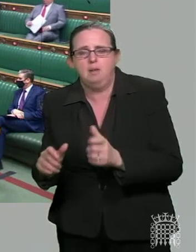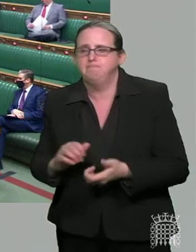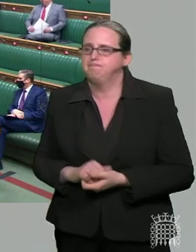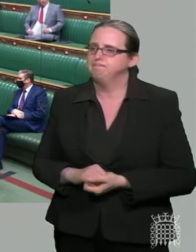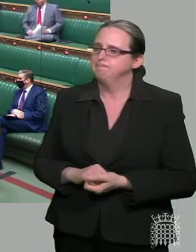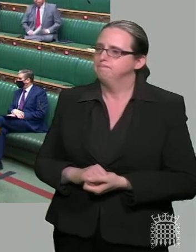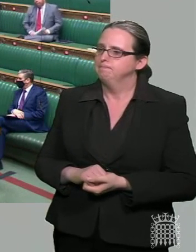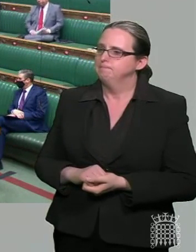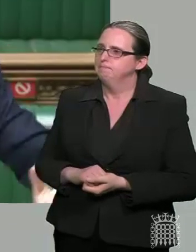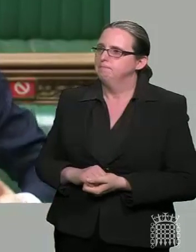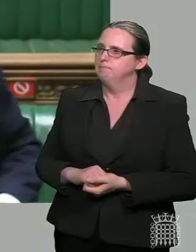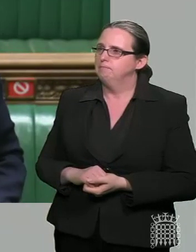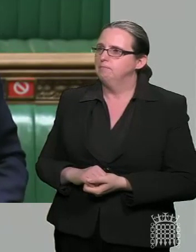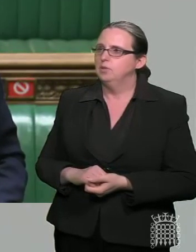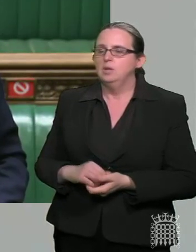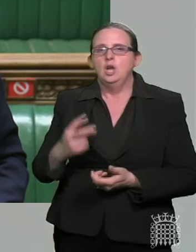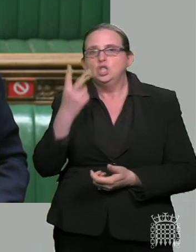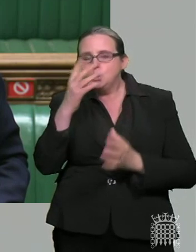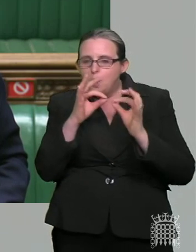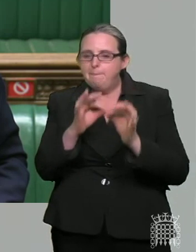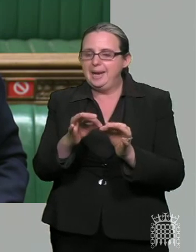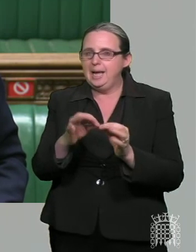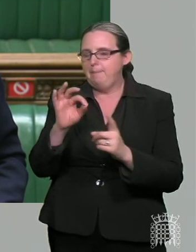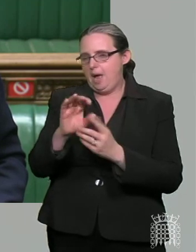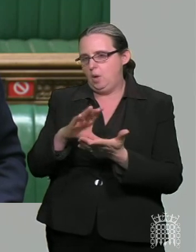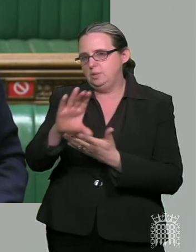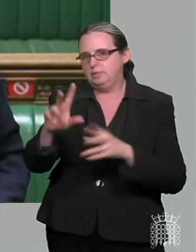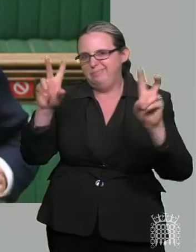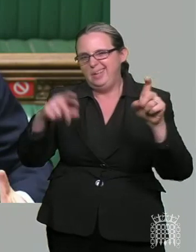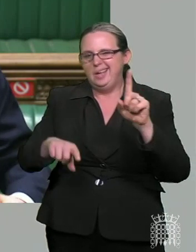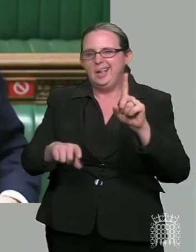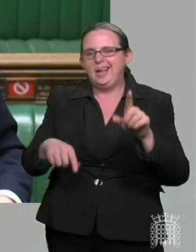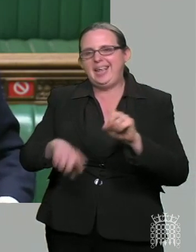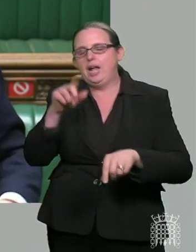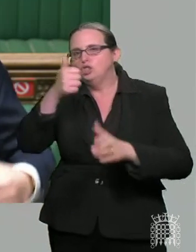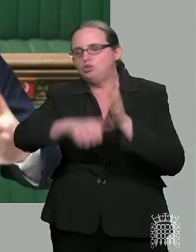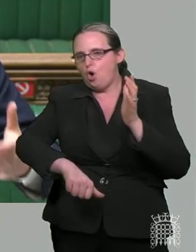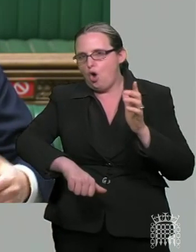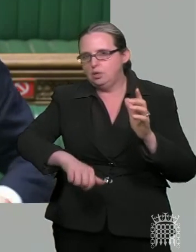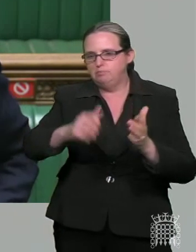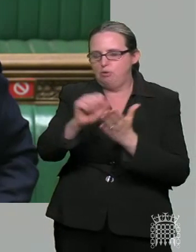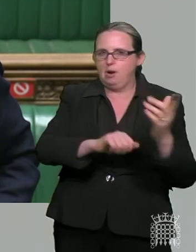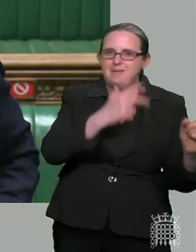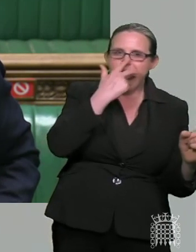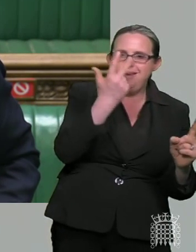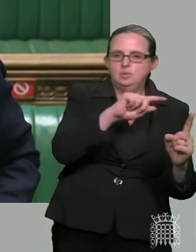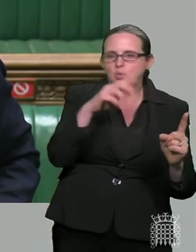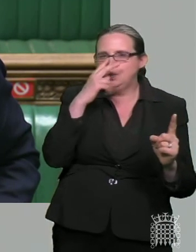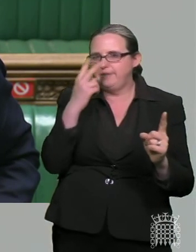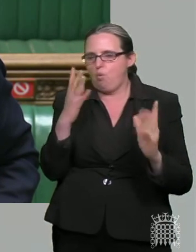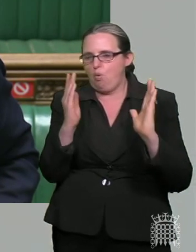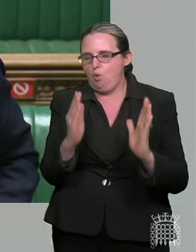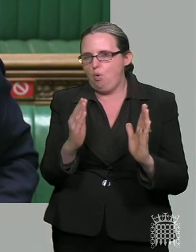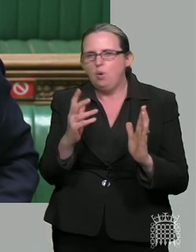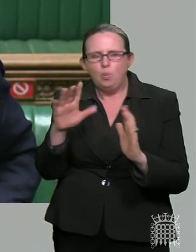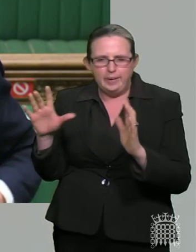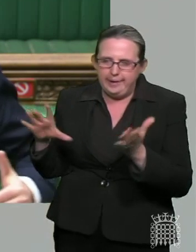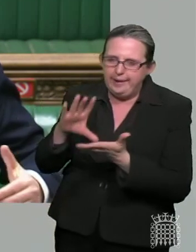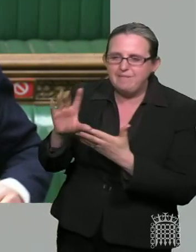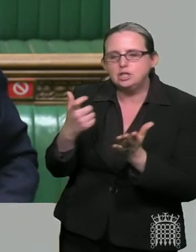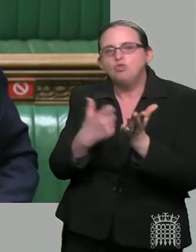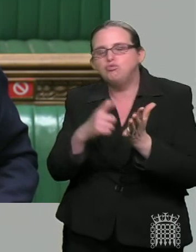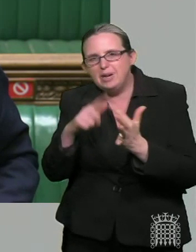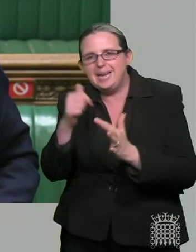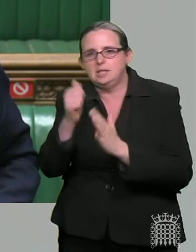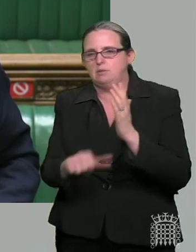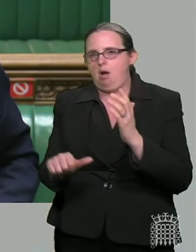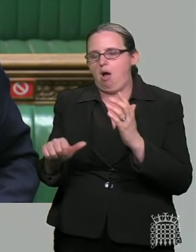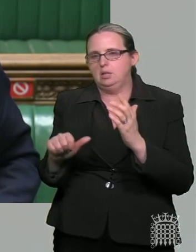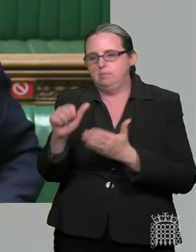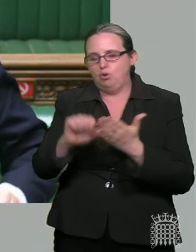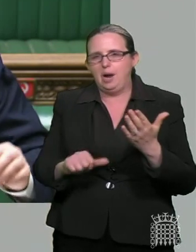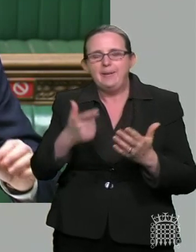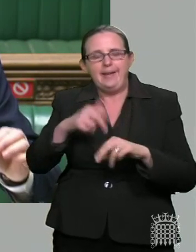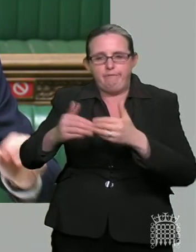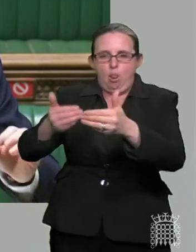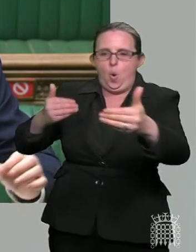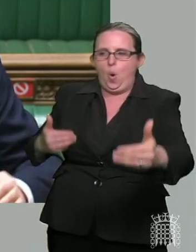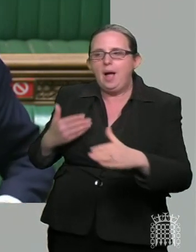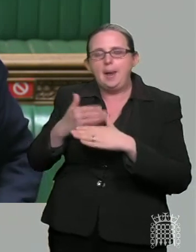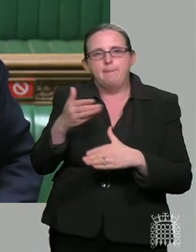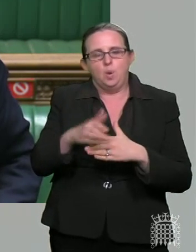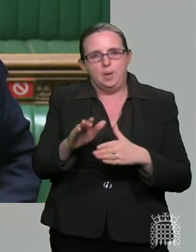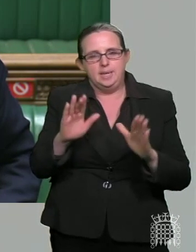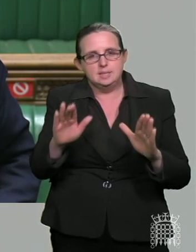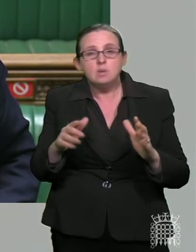We are putting £2 billion into the kickstart programme for 18 to 24-year-olds and investing massively in the restart programme for those who have been longer out of work.